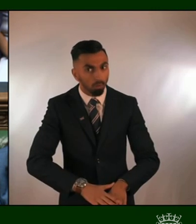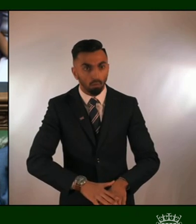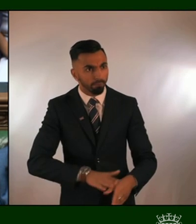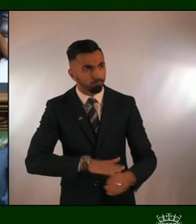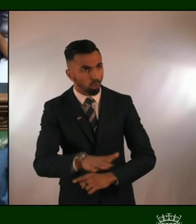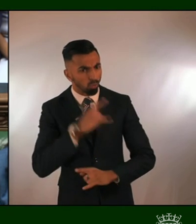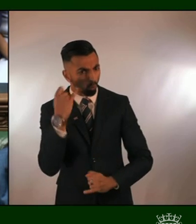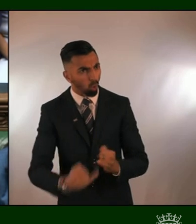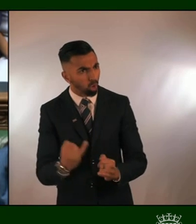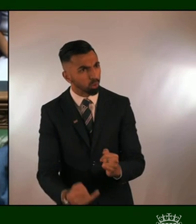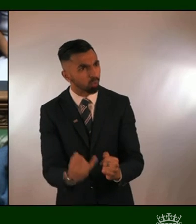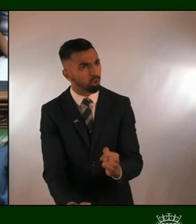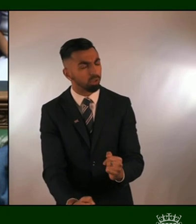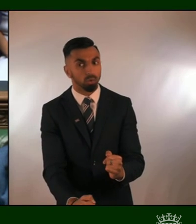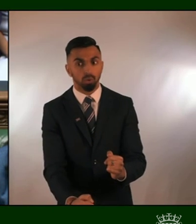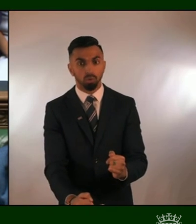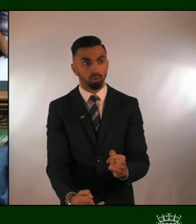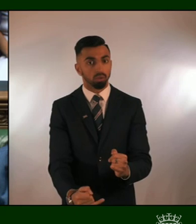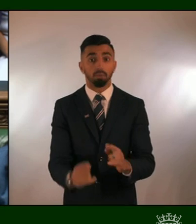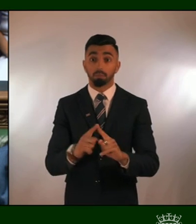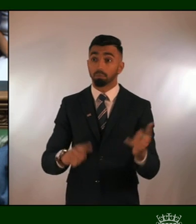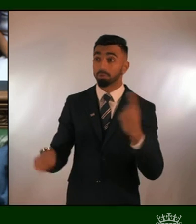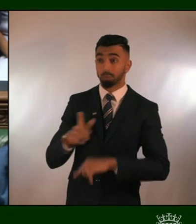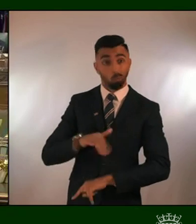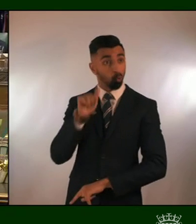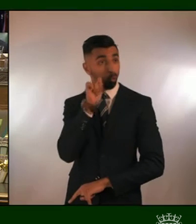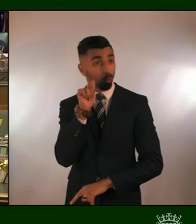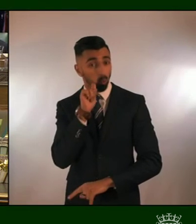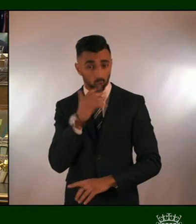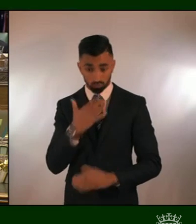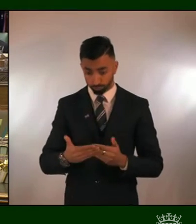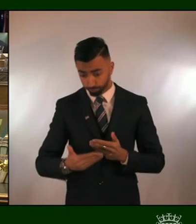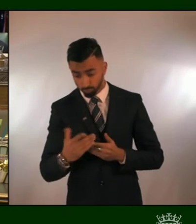People want to know what is happening and what can be done to fix it.